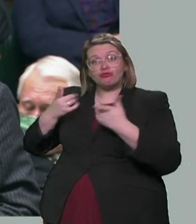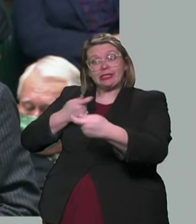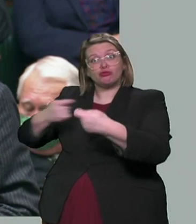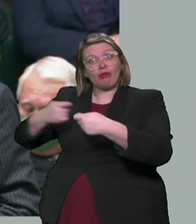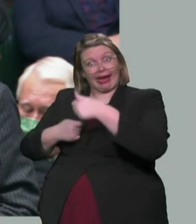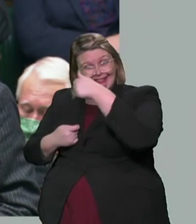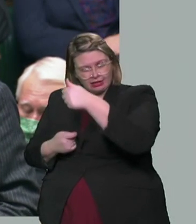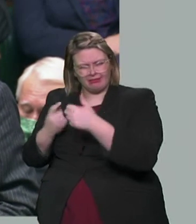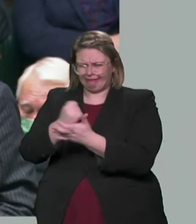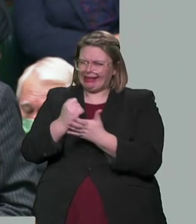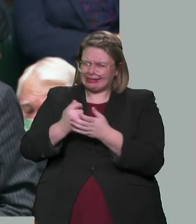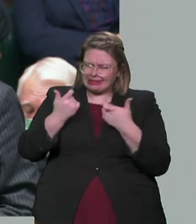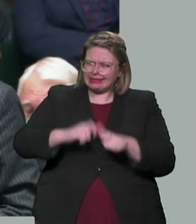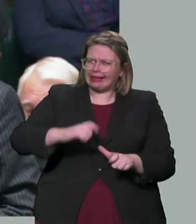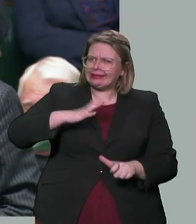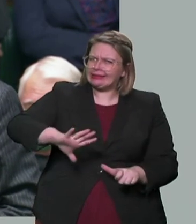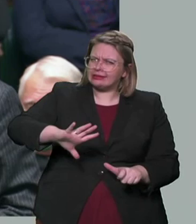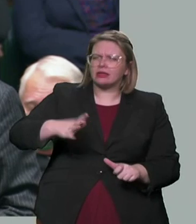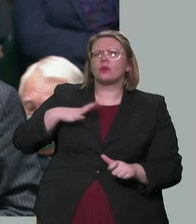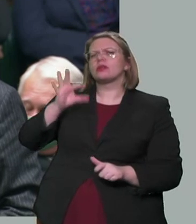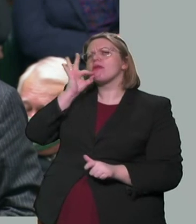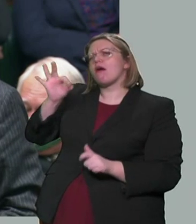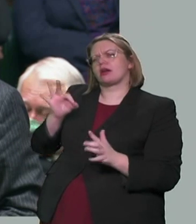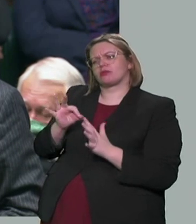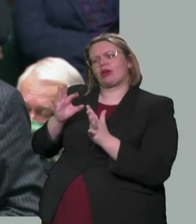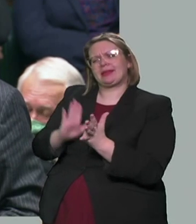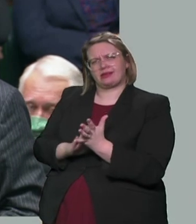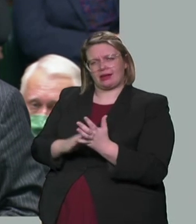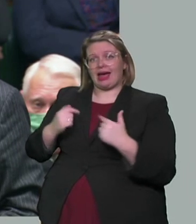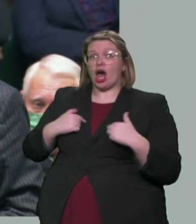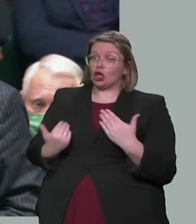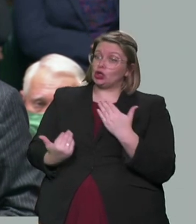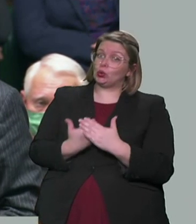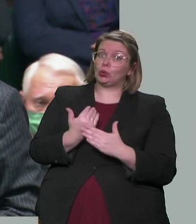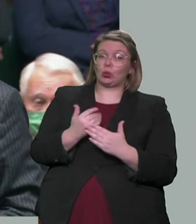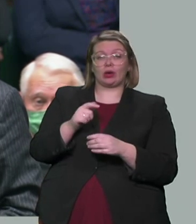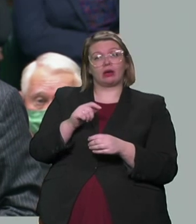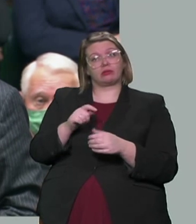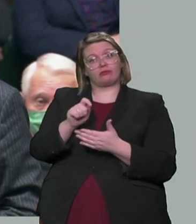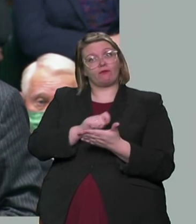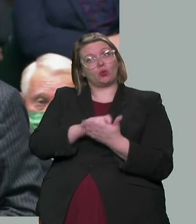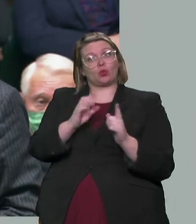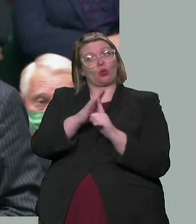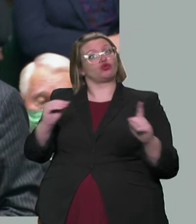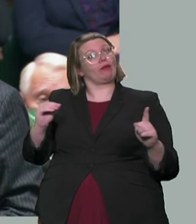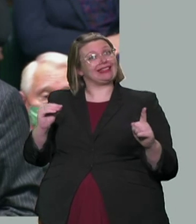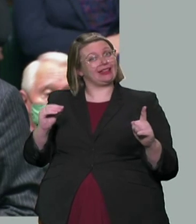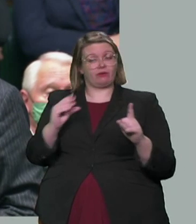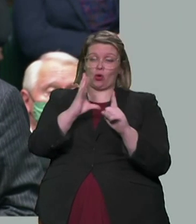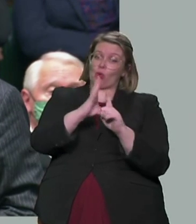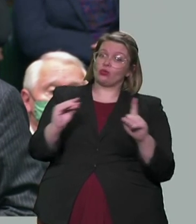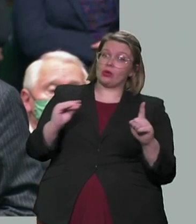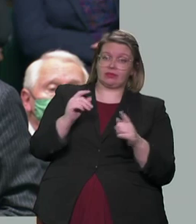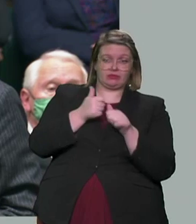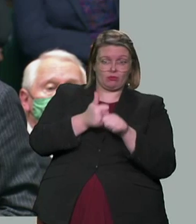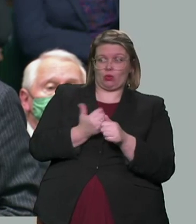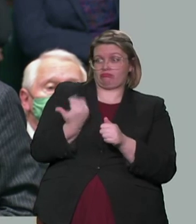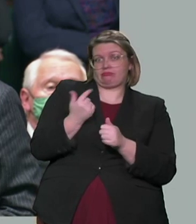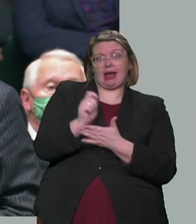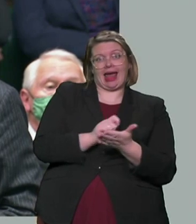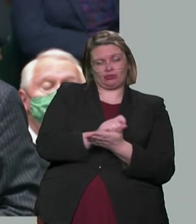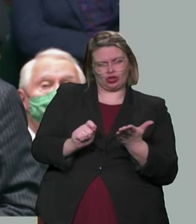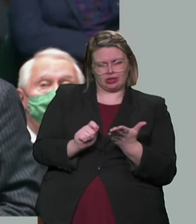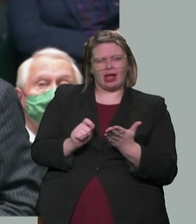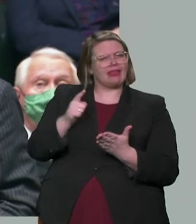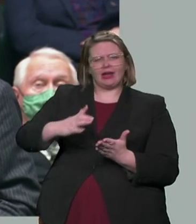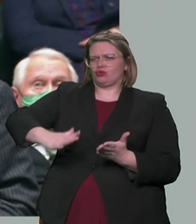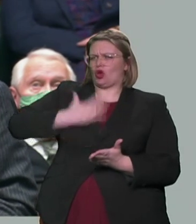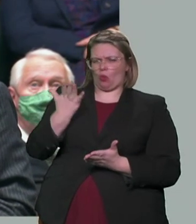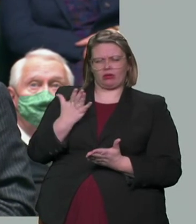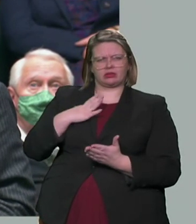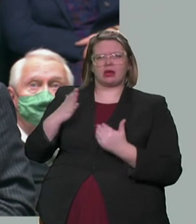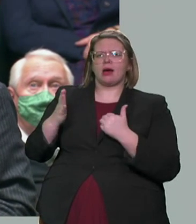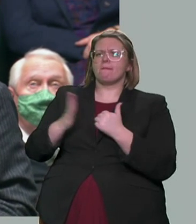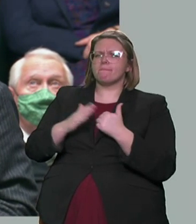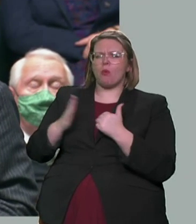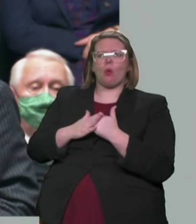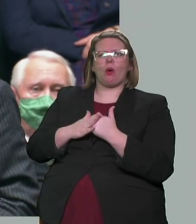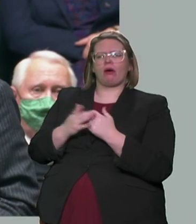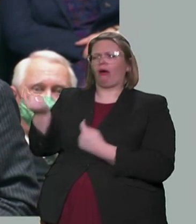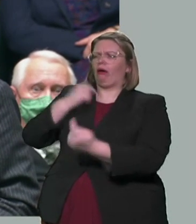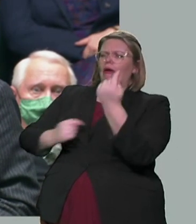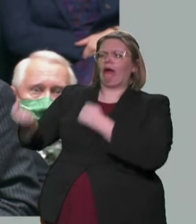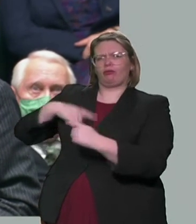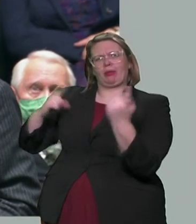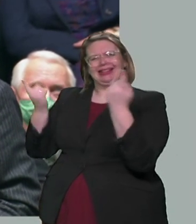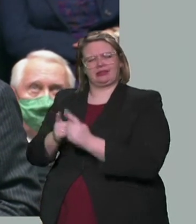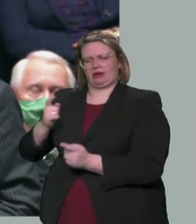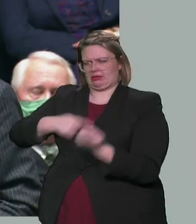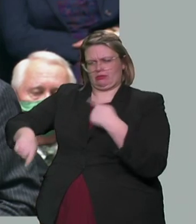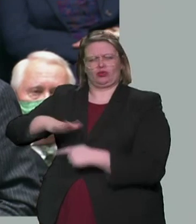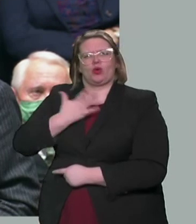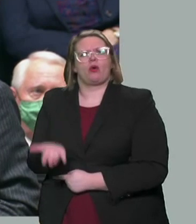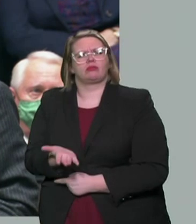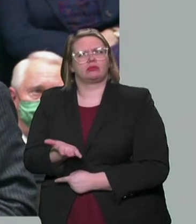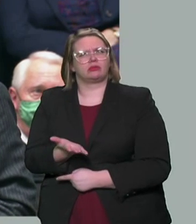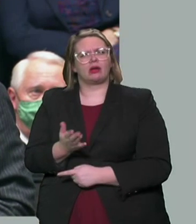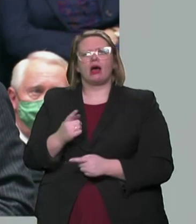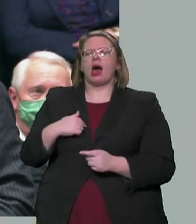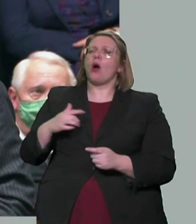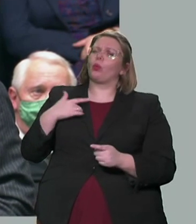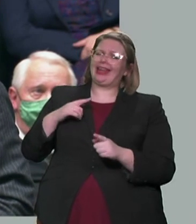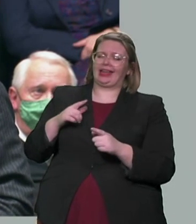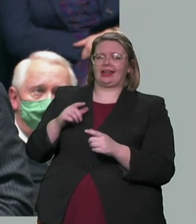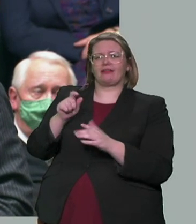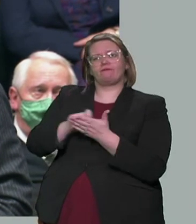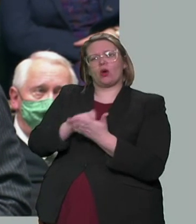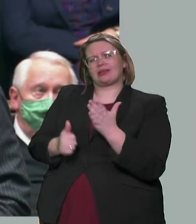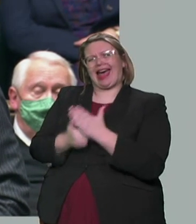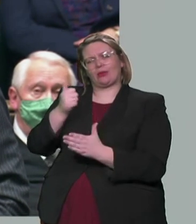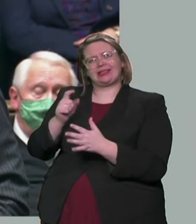Does the Prime Minister agree that our new working-class voters who voted for Brexit did not vote to replace immigration from Europe with more immigration from the rest of the world, any more than that when they were told that we would take back control, we would lose control of the channel?